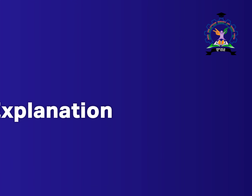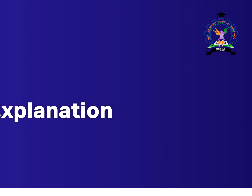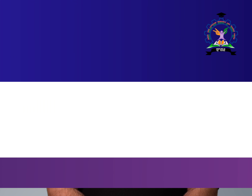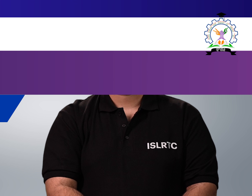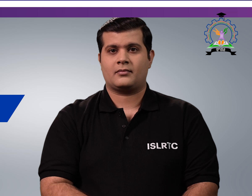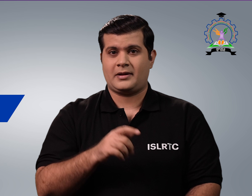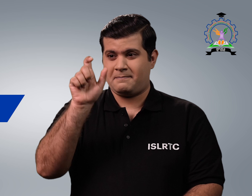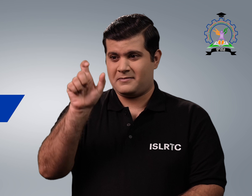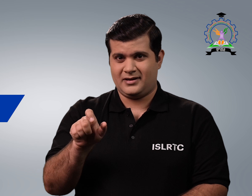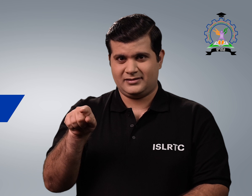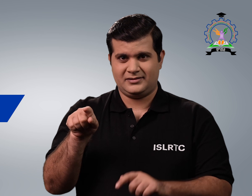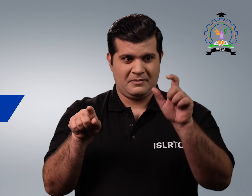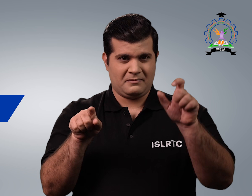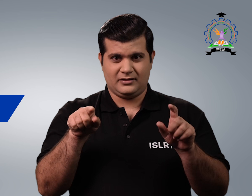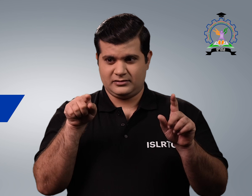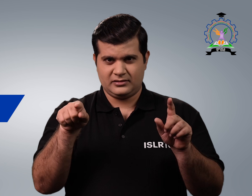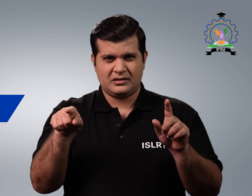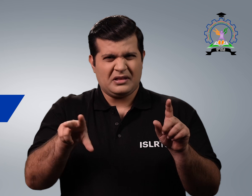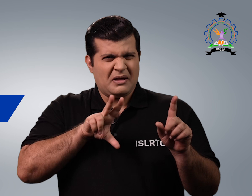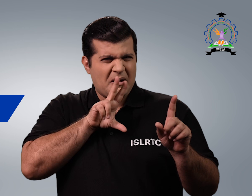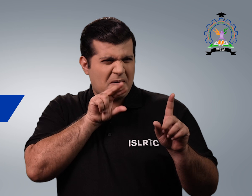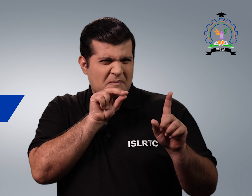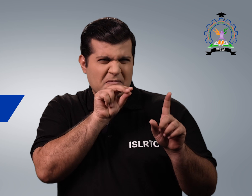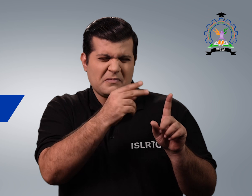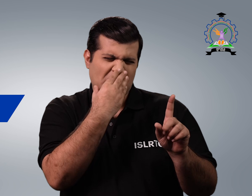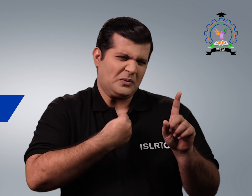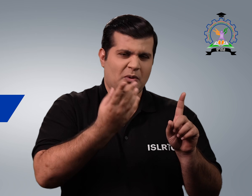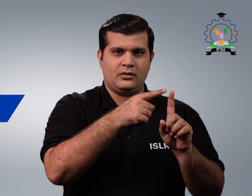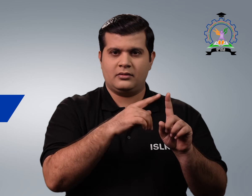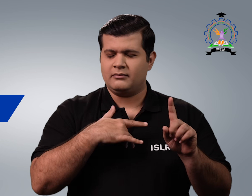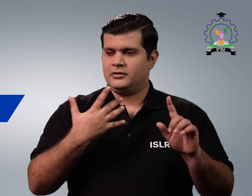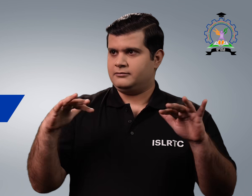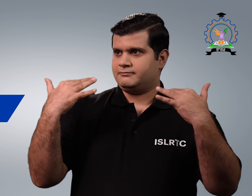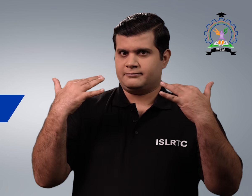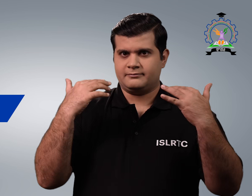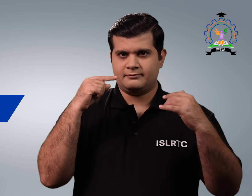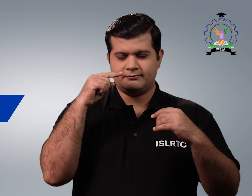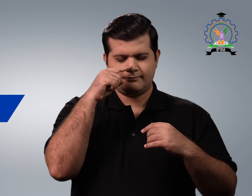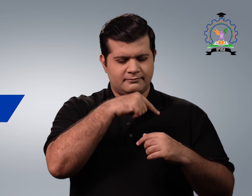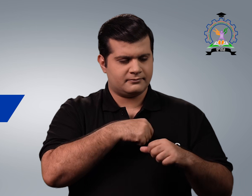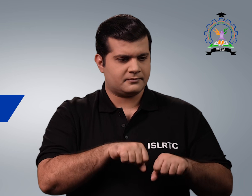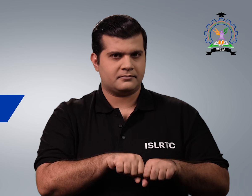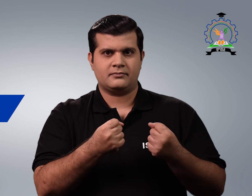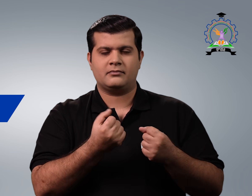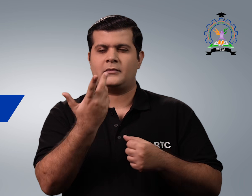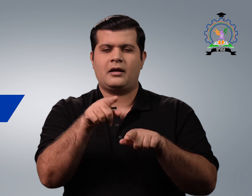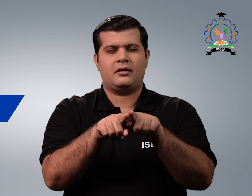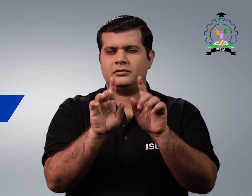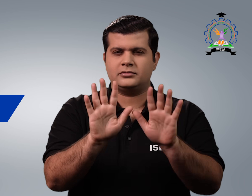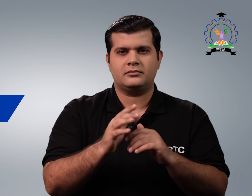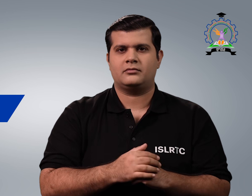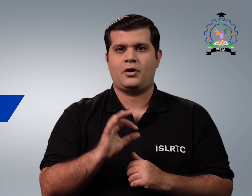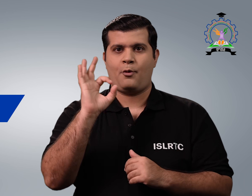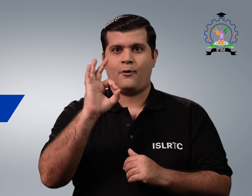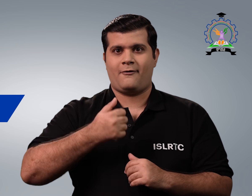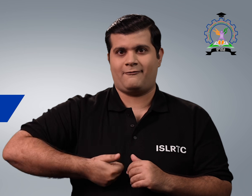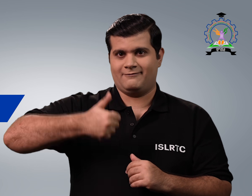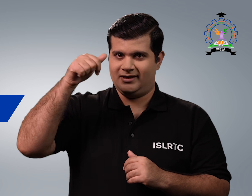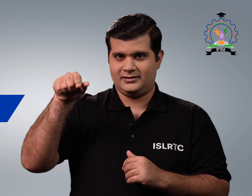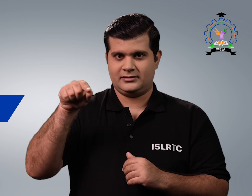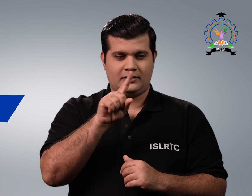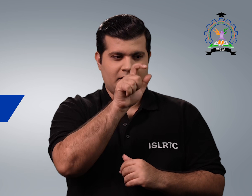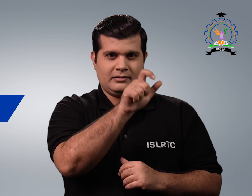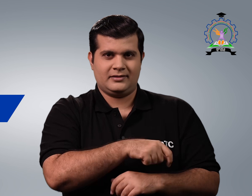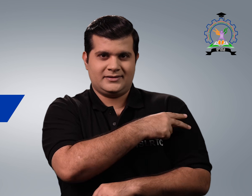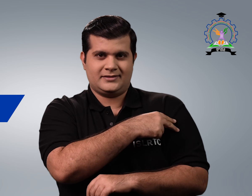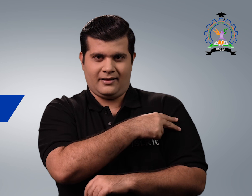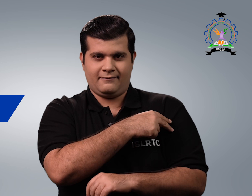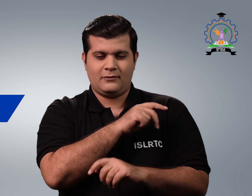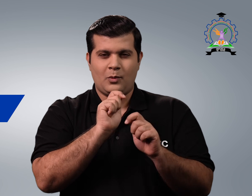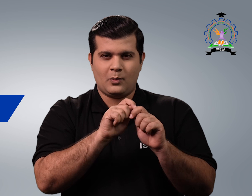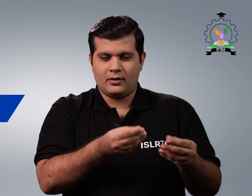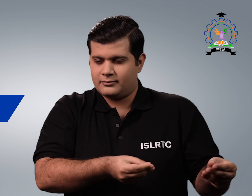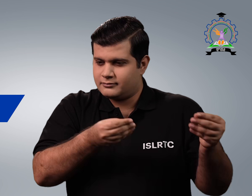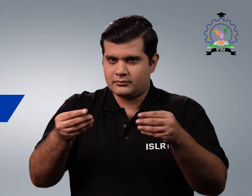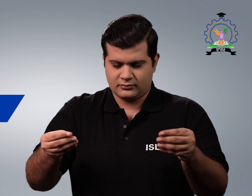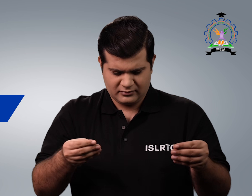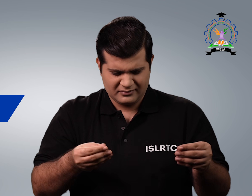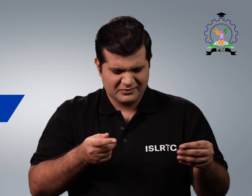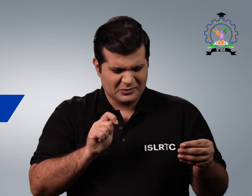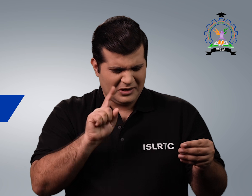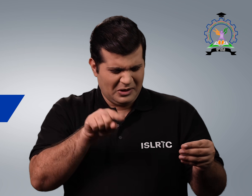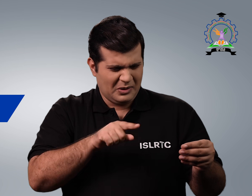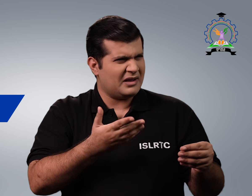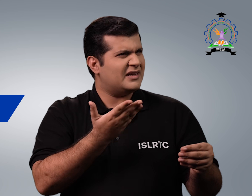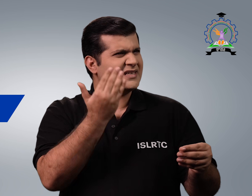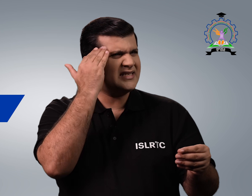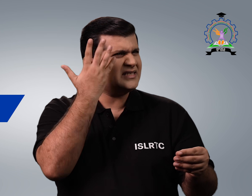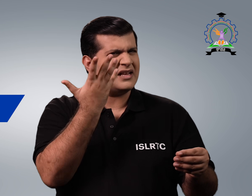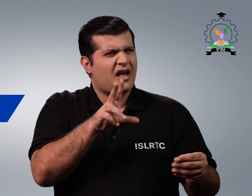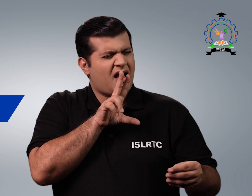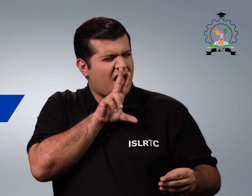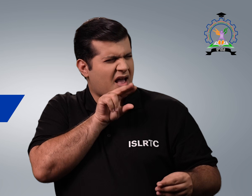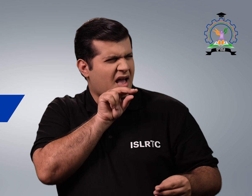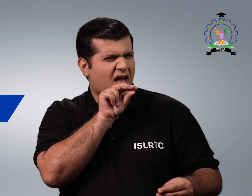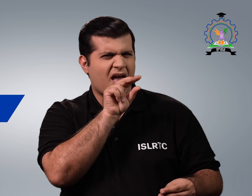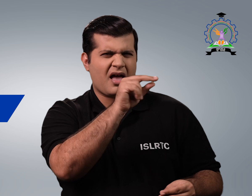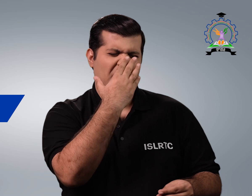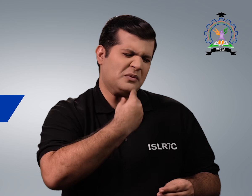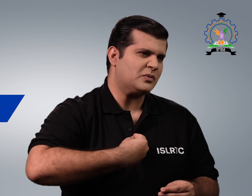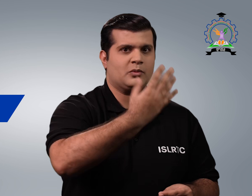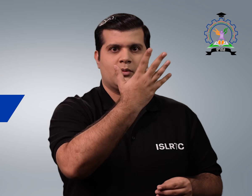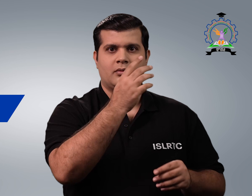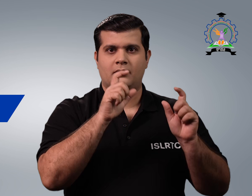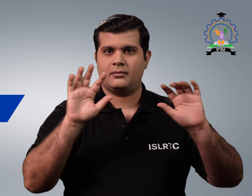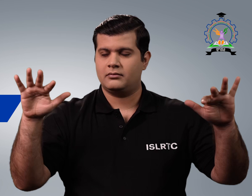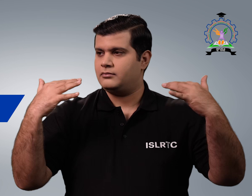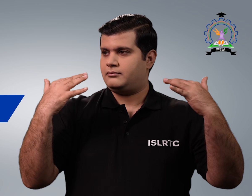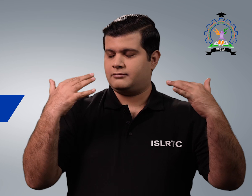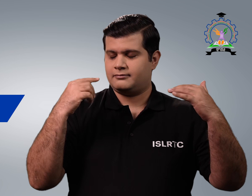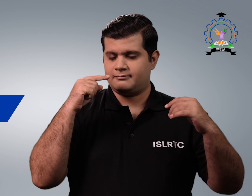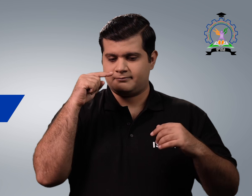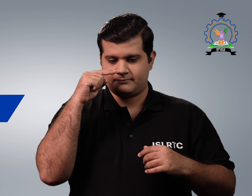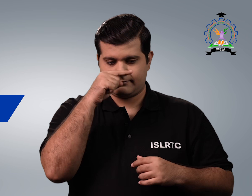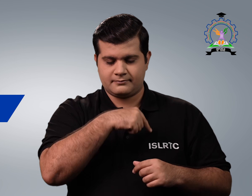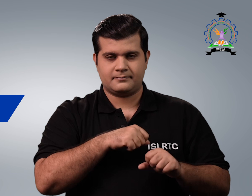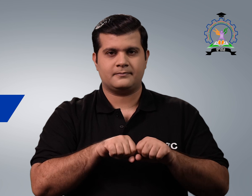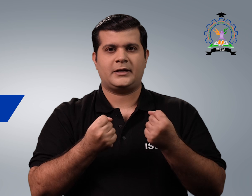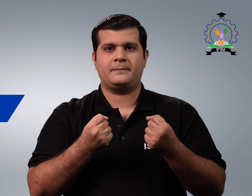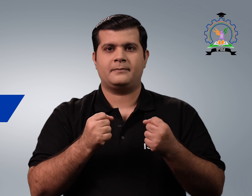Speaking in a harsh tone and causing severe insult to someone. For example, when a staff submits their work to their officer, the officer spoke with a tone of asperity and insulted the staff